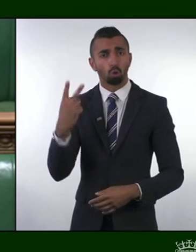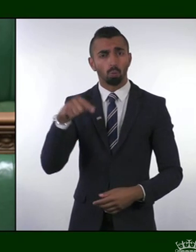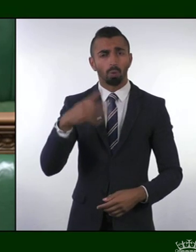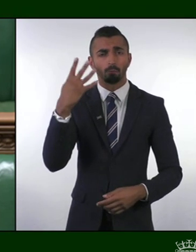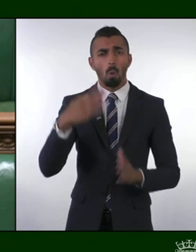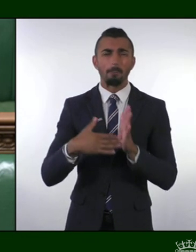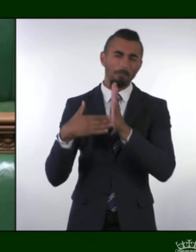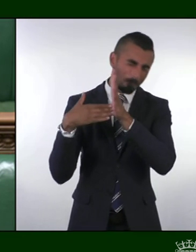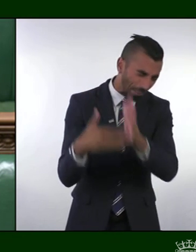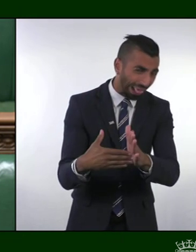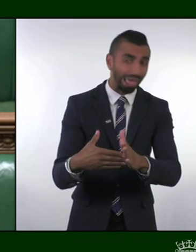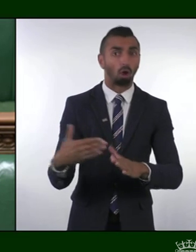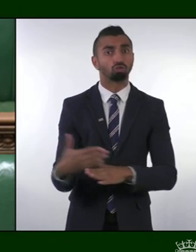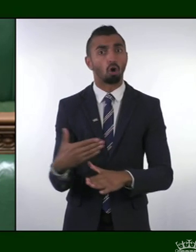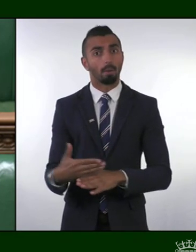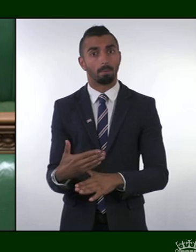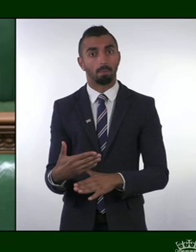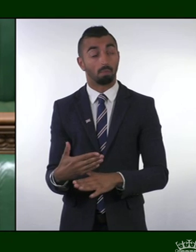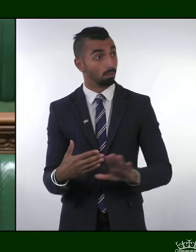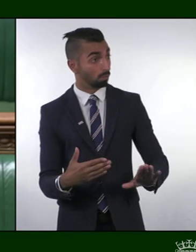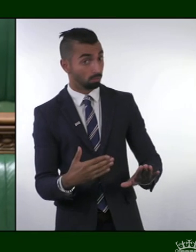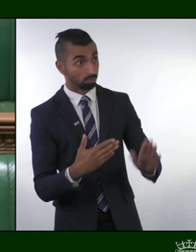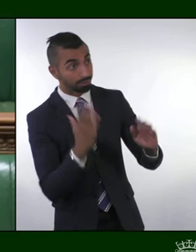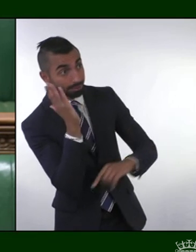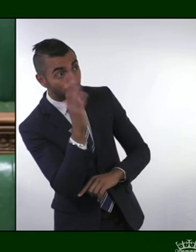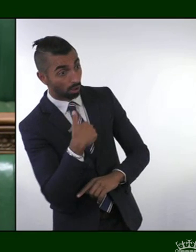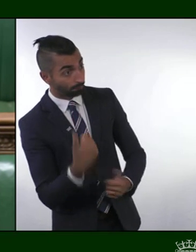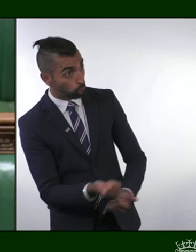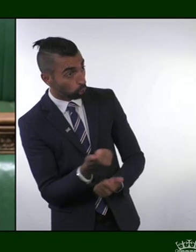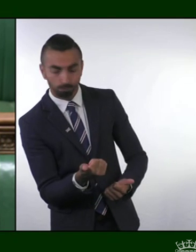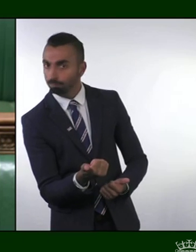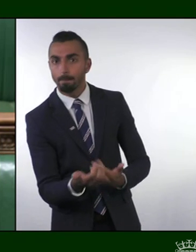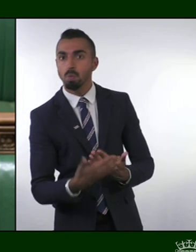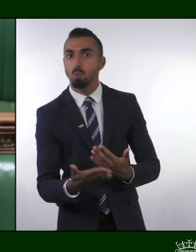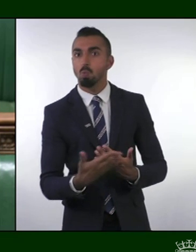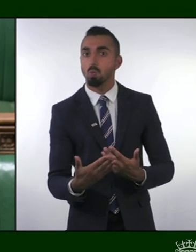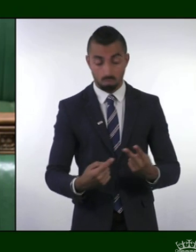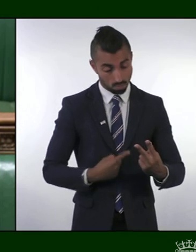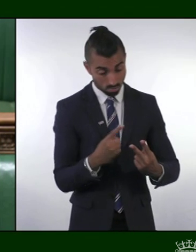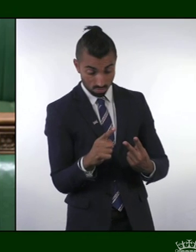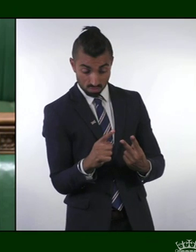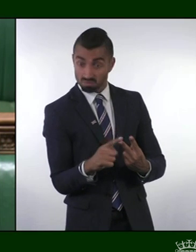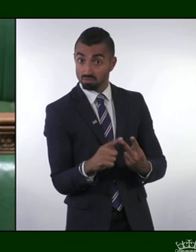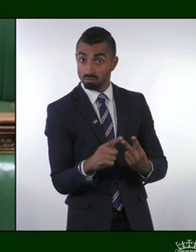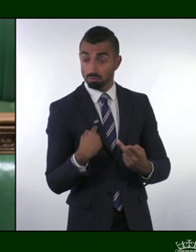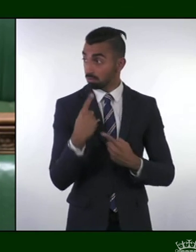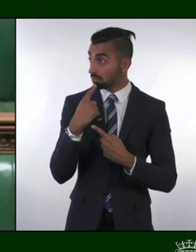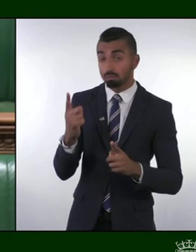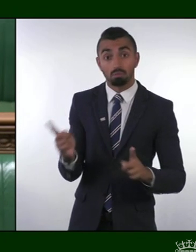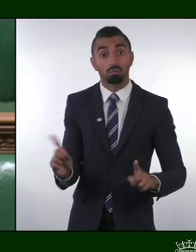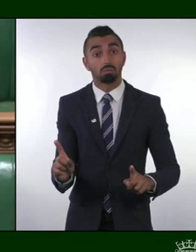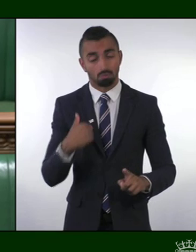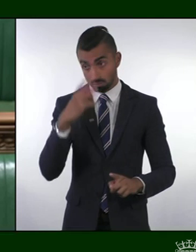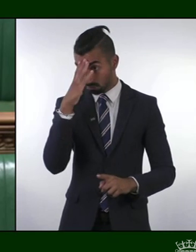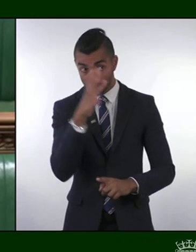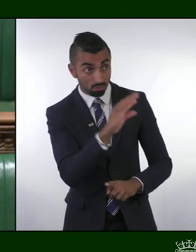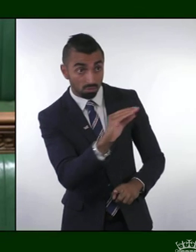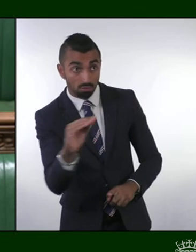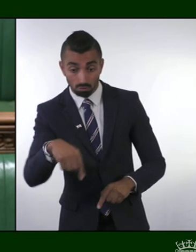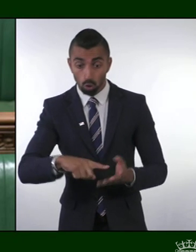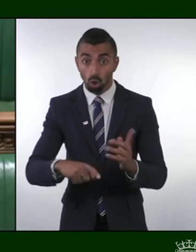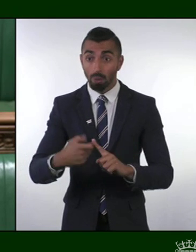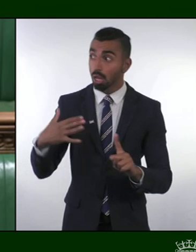But we will go further. The final measure I am announcing today has never been tried in the UK before.